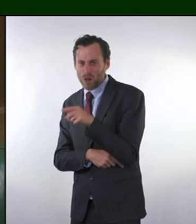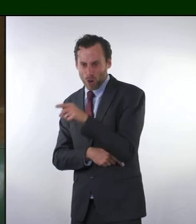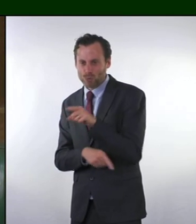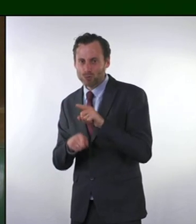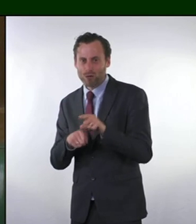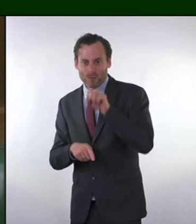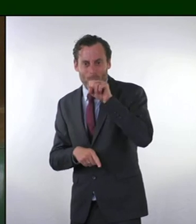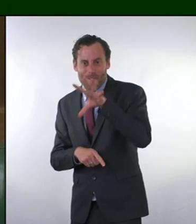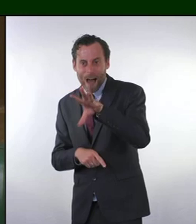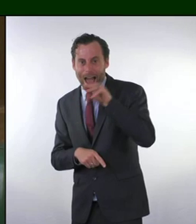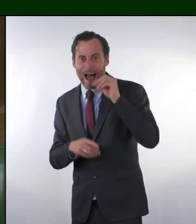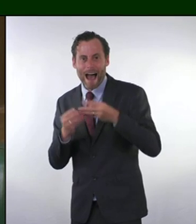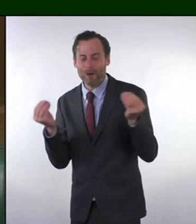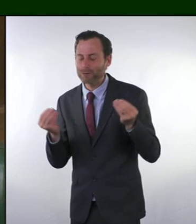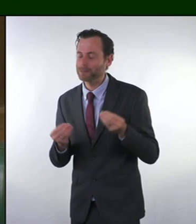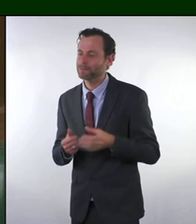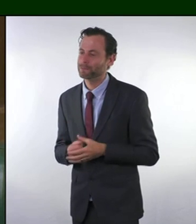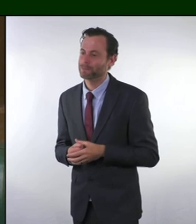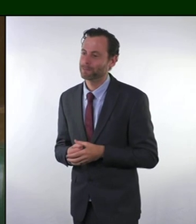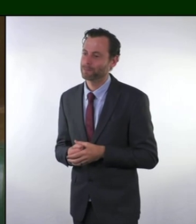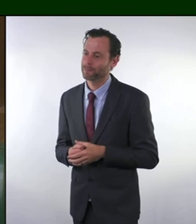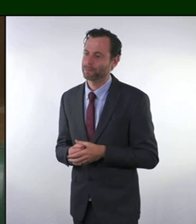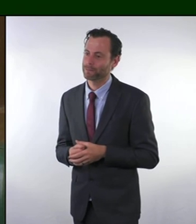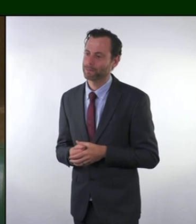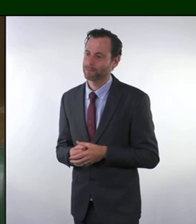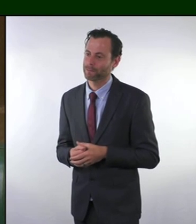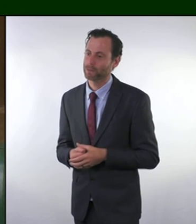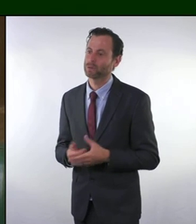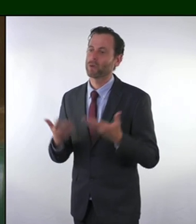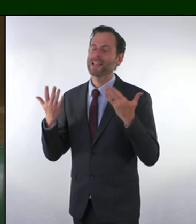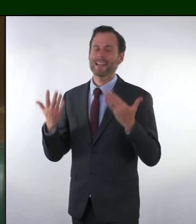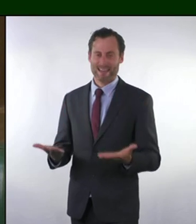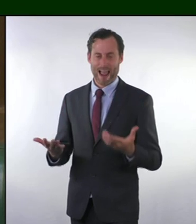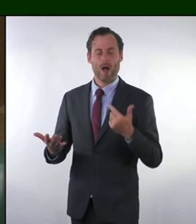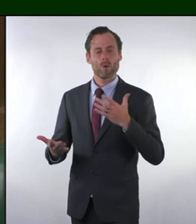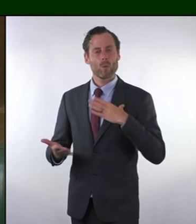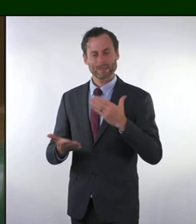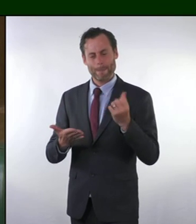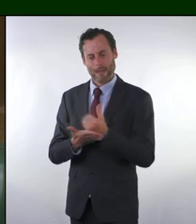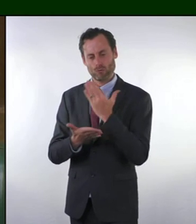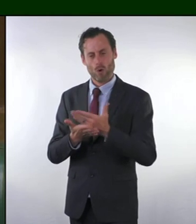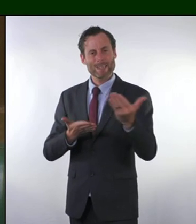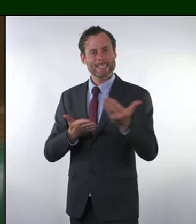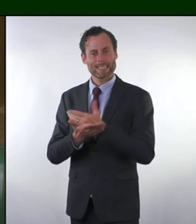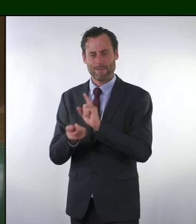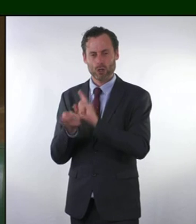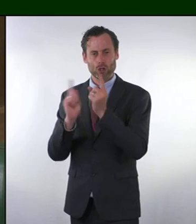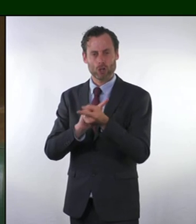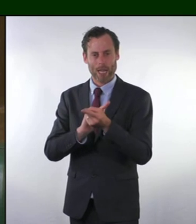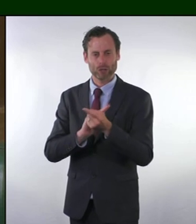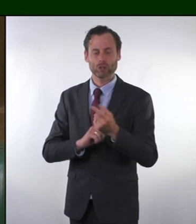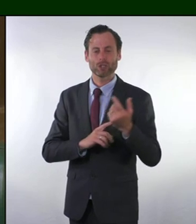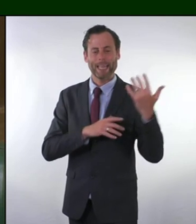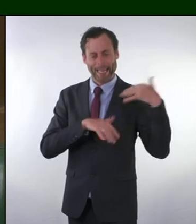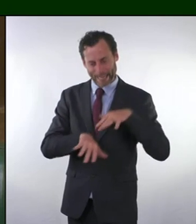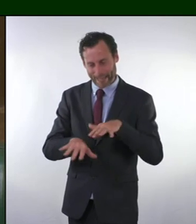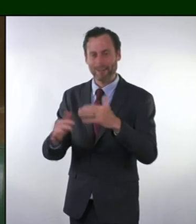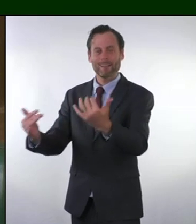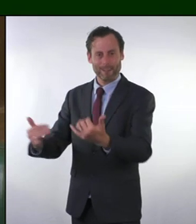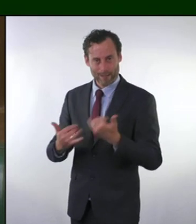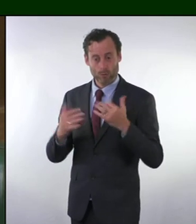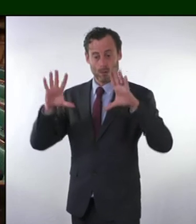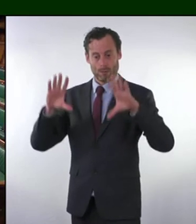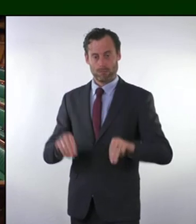Are you trying to put the fire out of the dragon, Prime Minister?